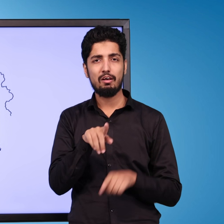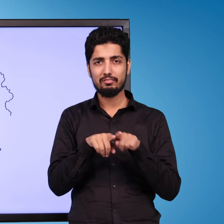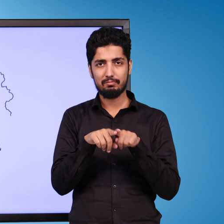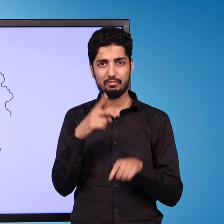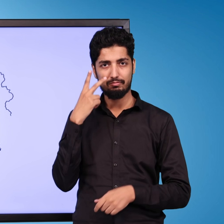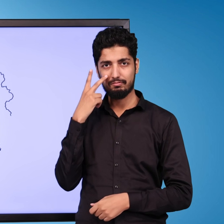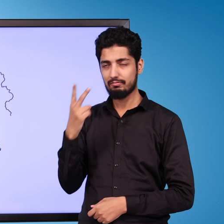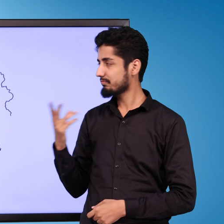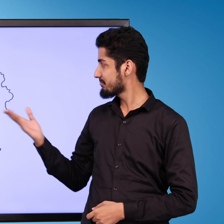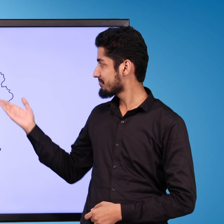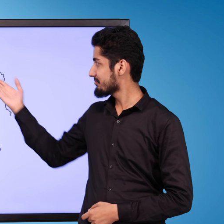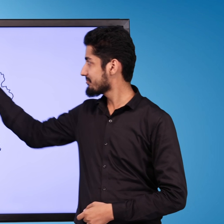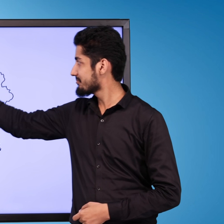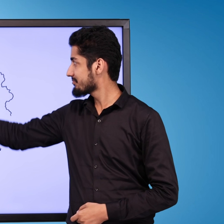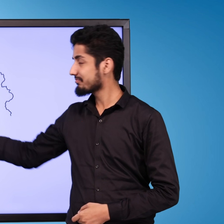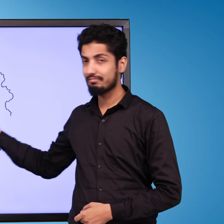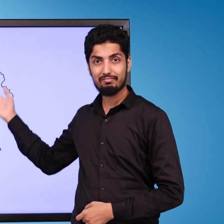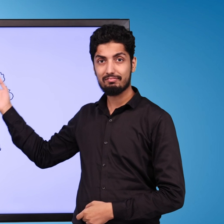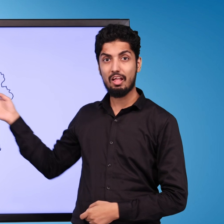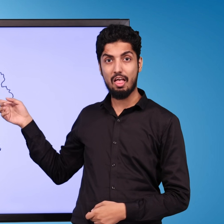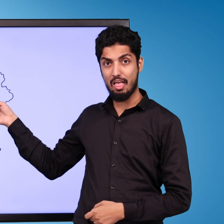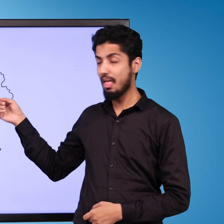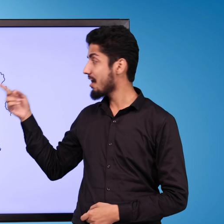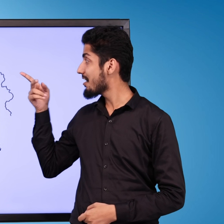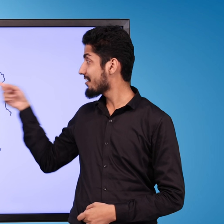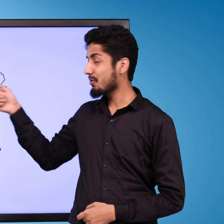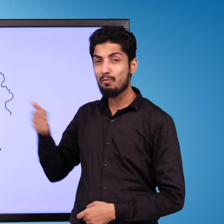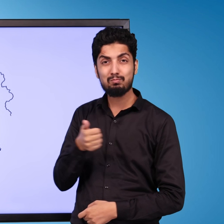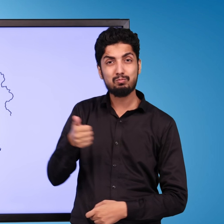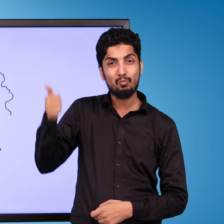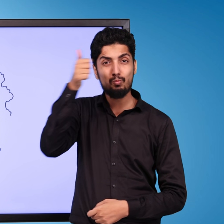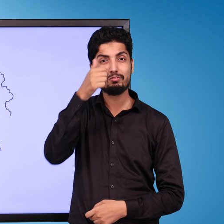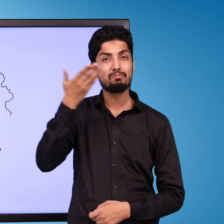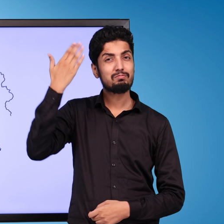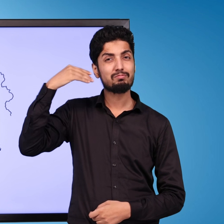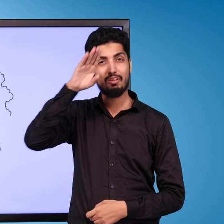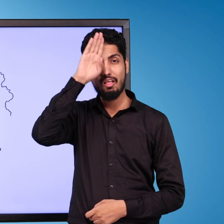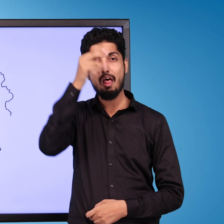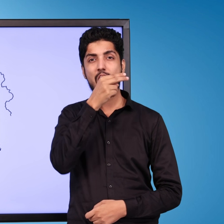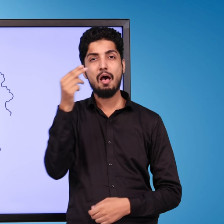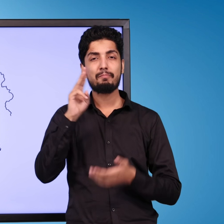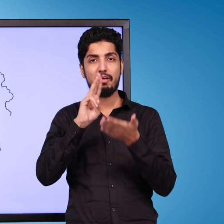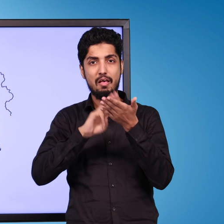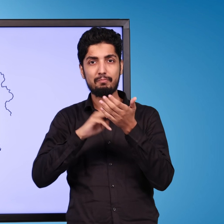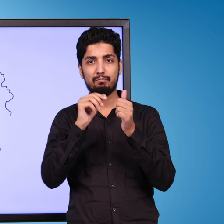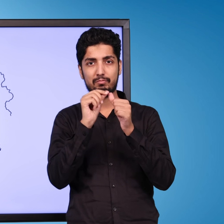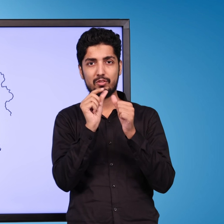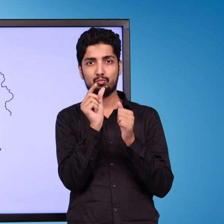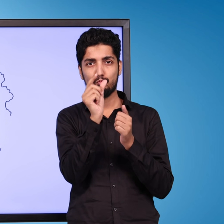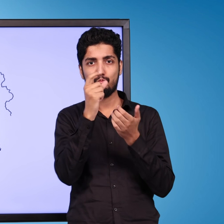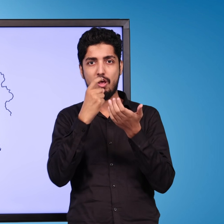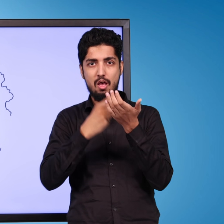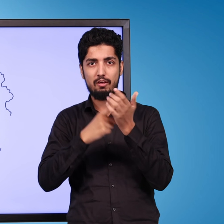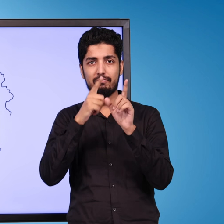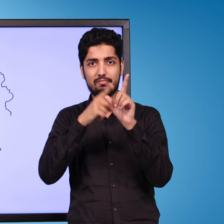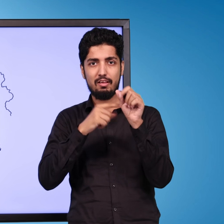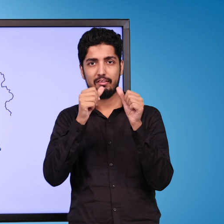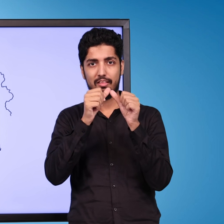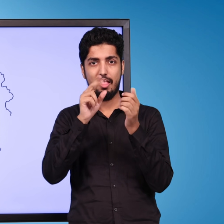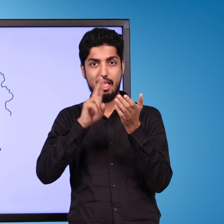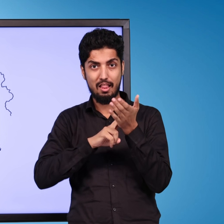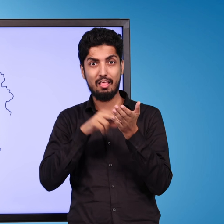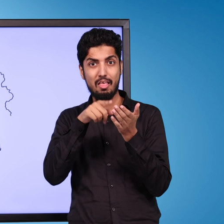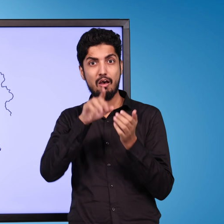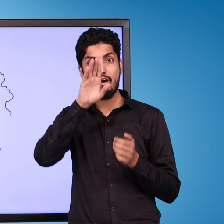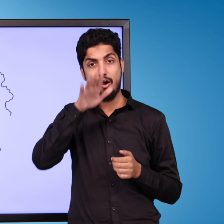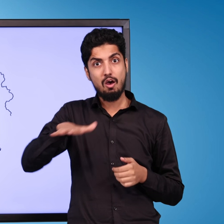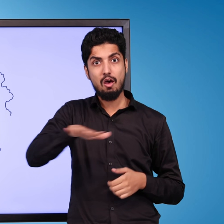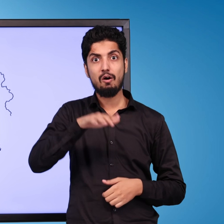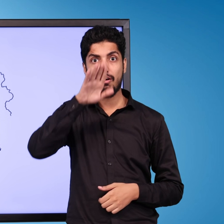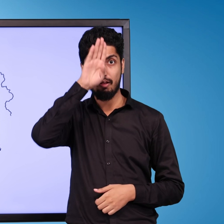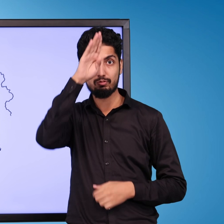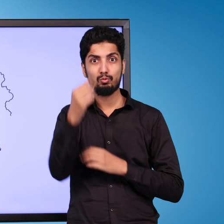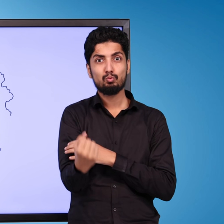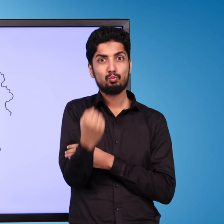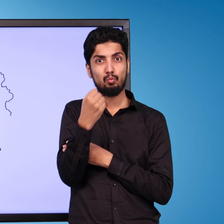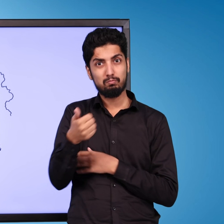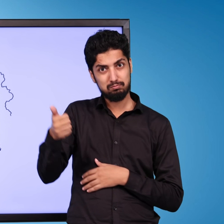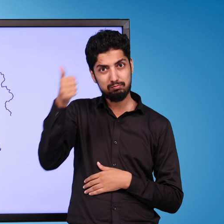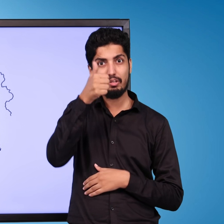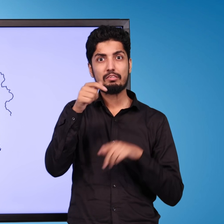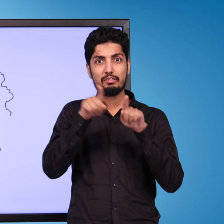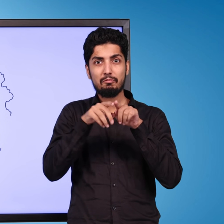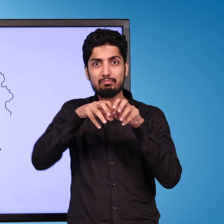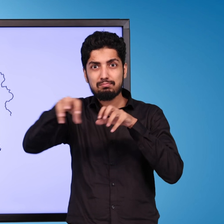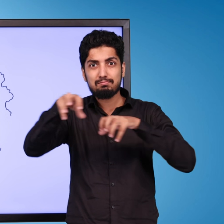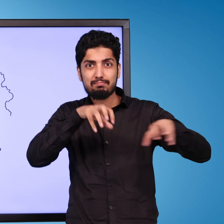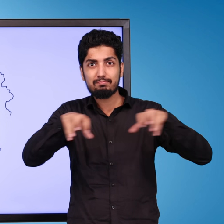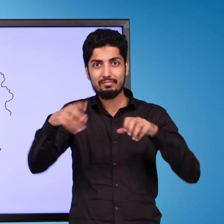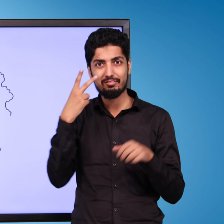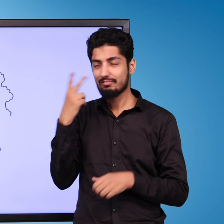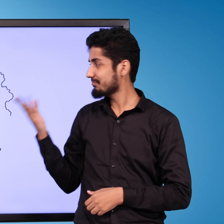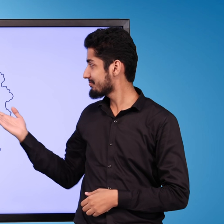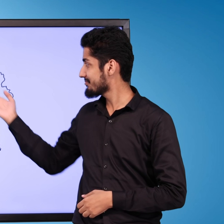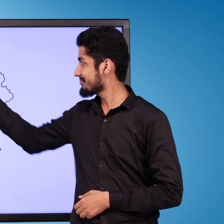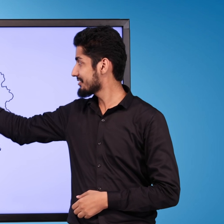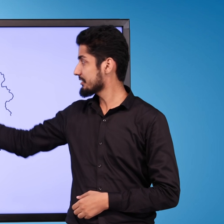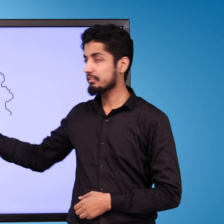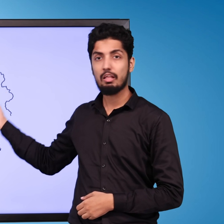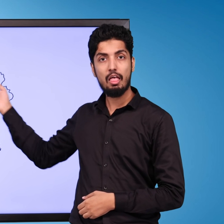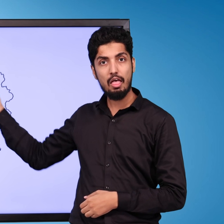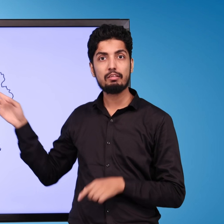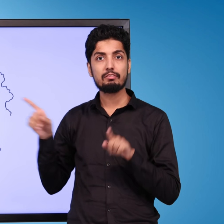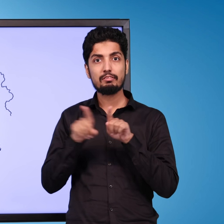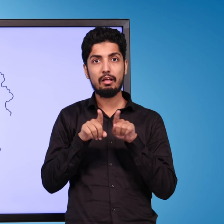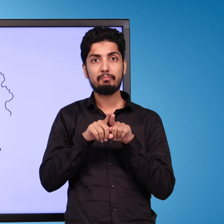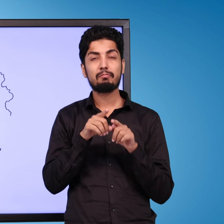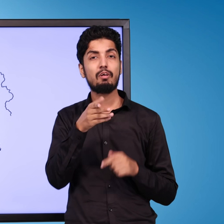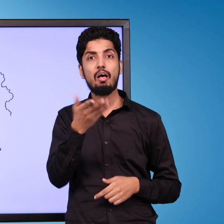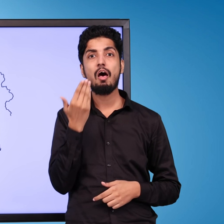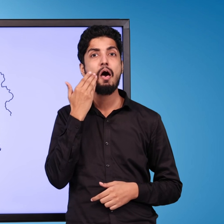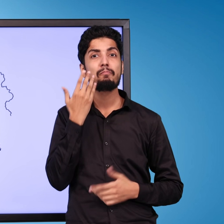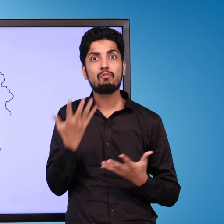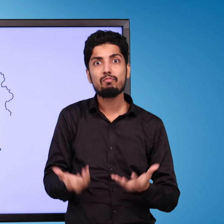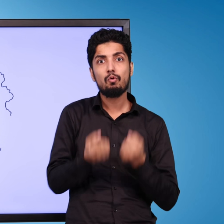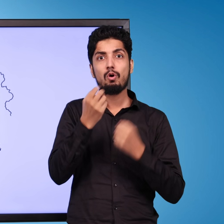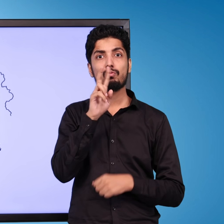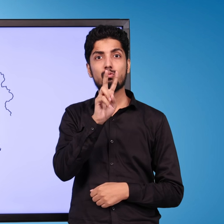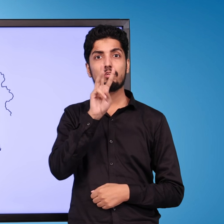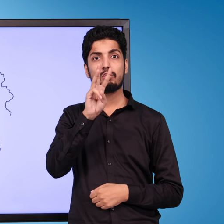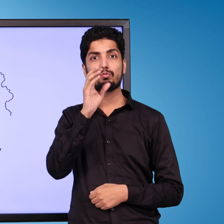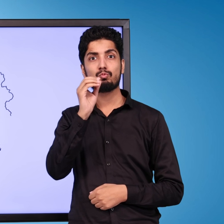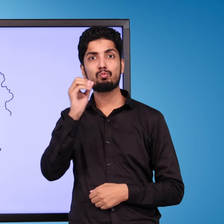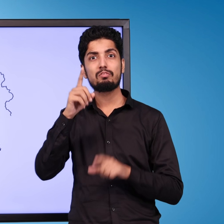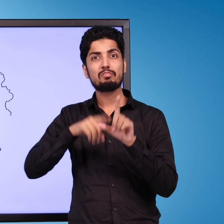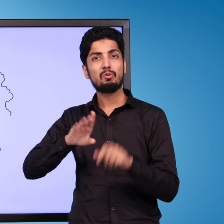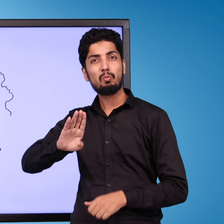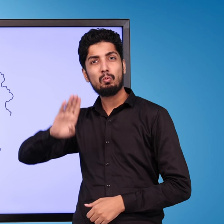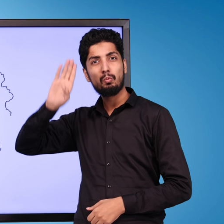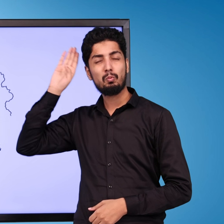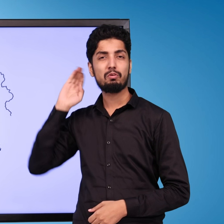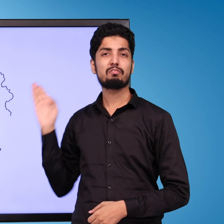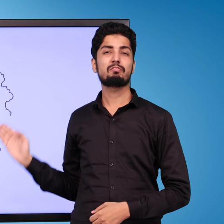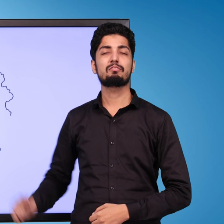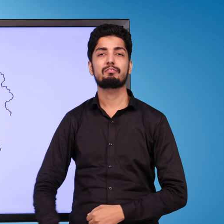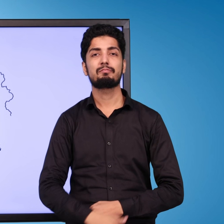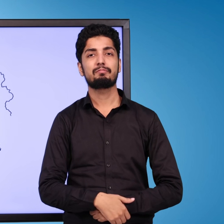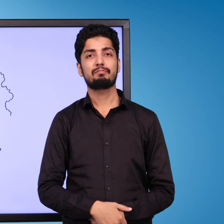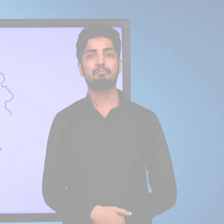For example, this map shows the Mauryan empire that was founded more than 2300 years ago.